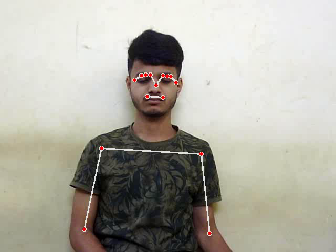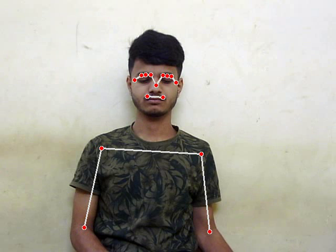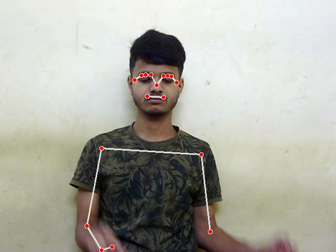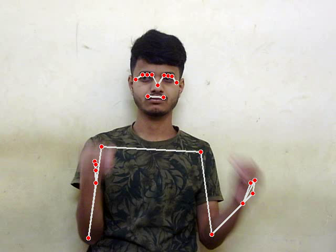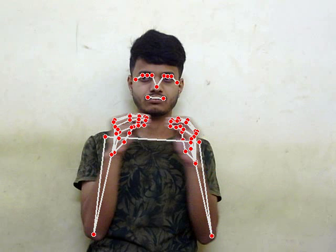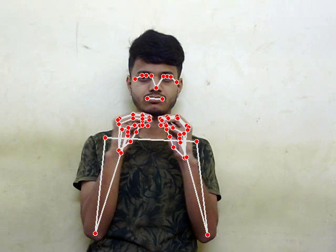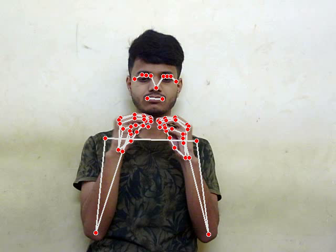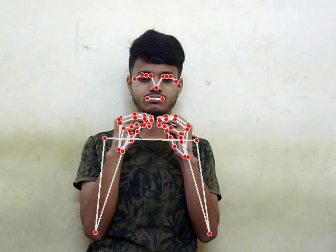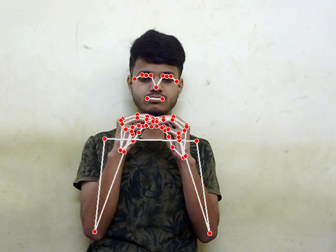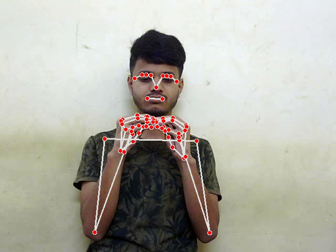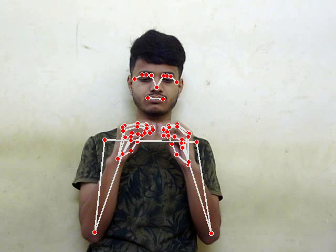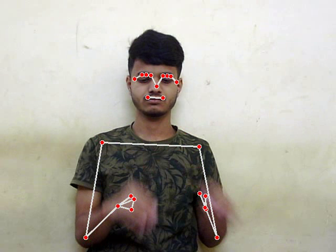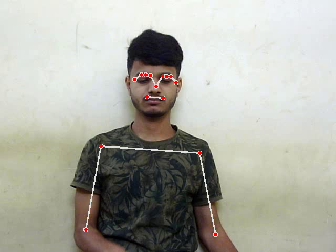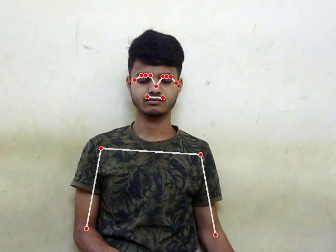more